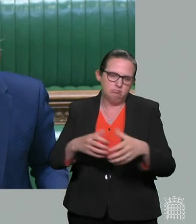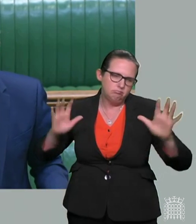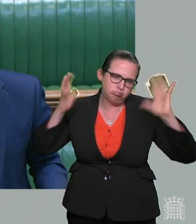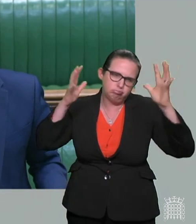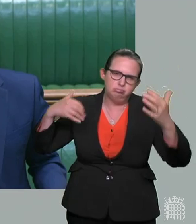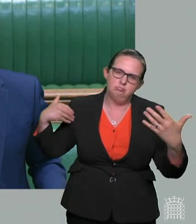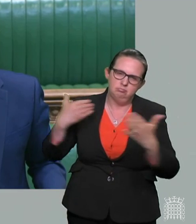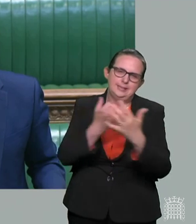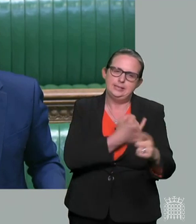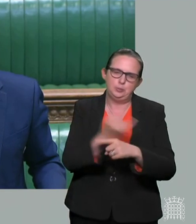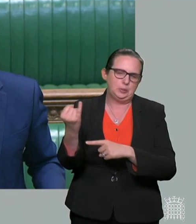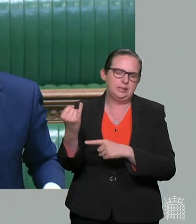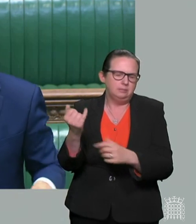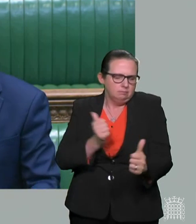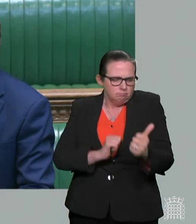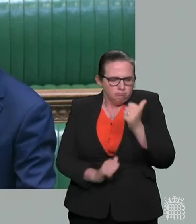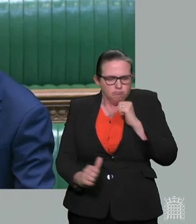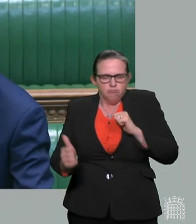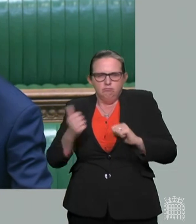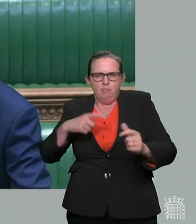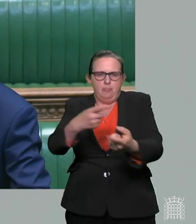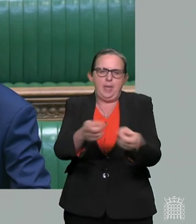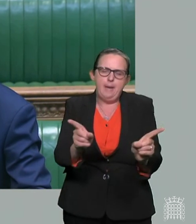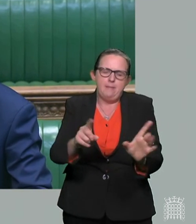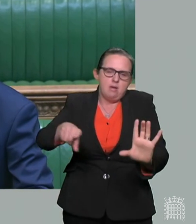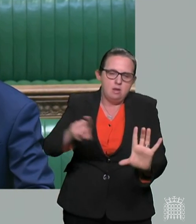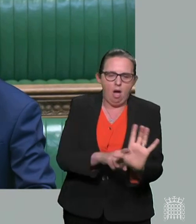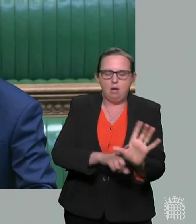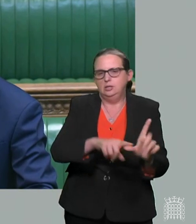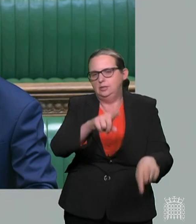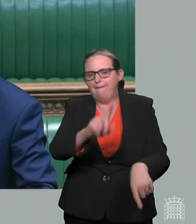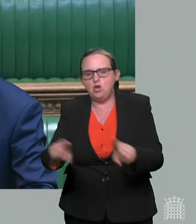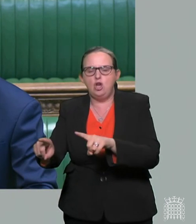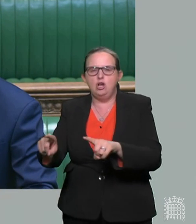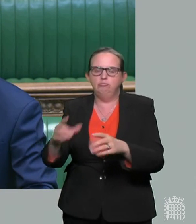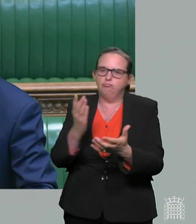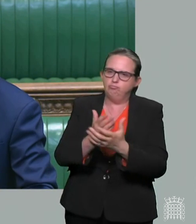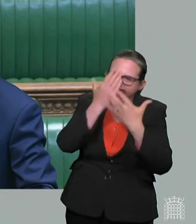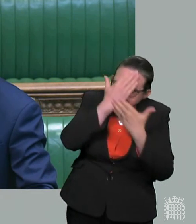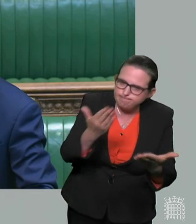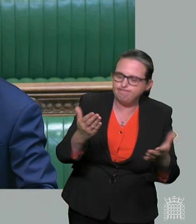I am so proud of this young, diverse and humble team and everything they represent.